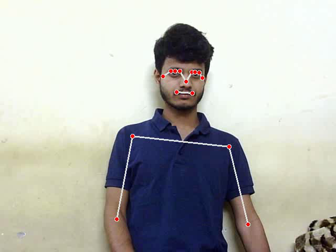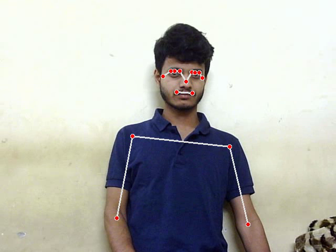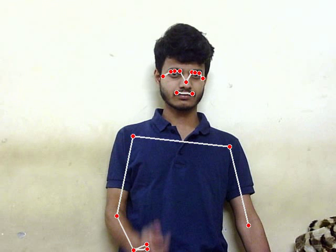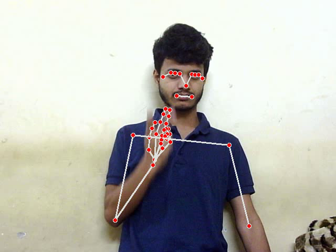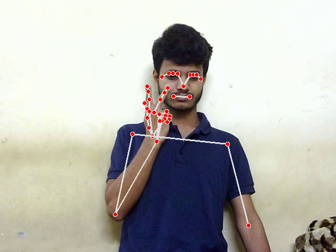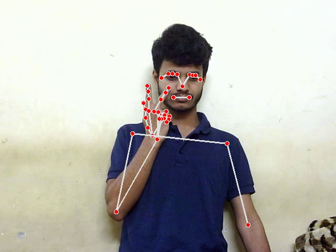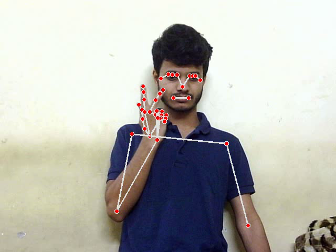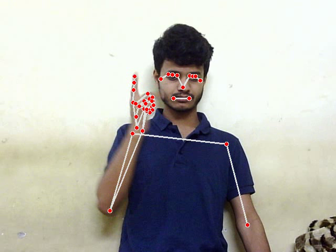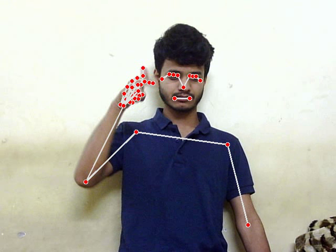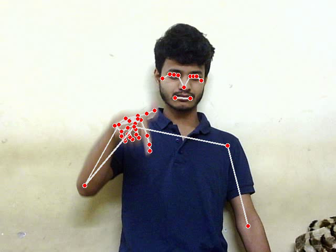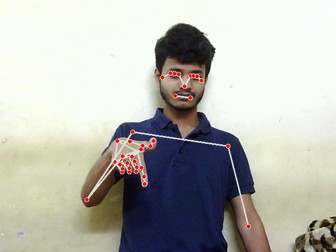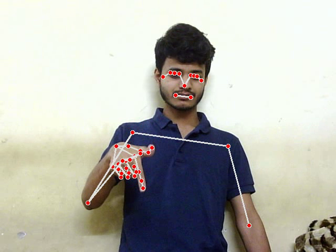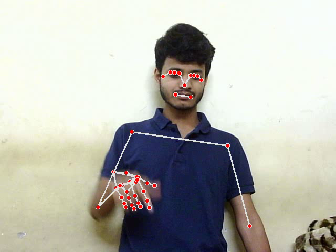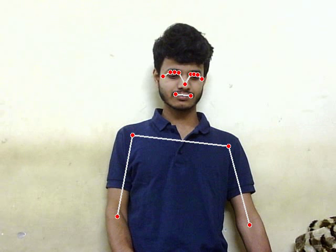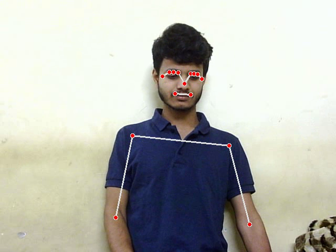see you later